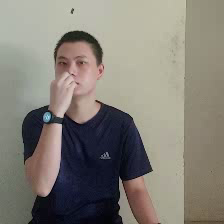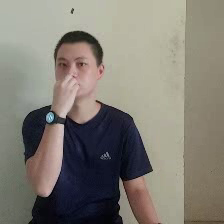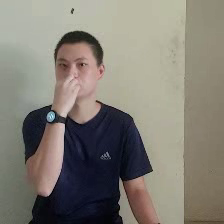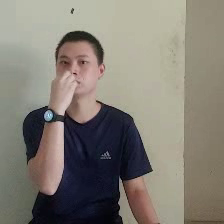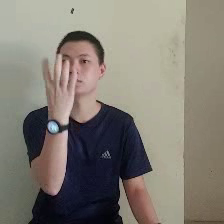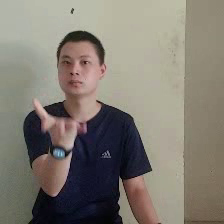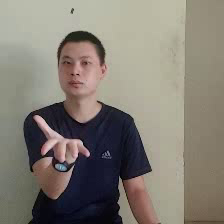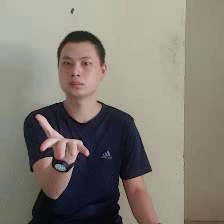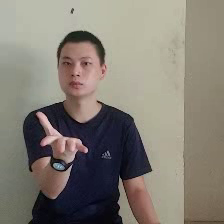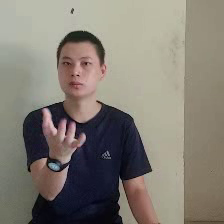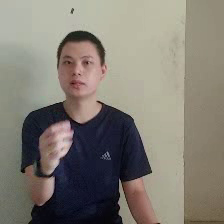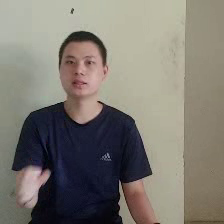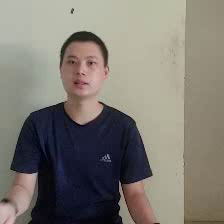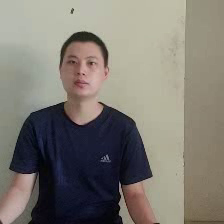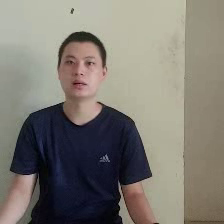Cảm ơn